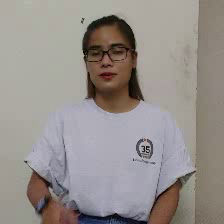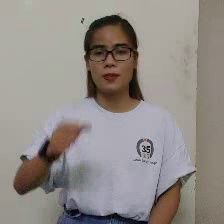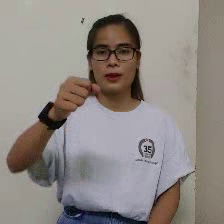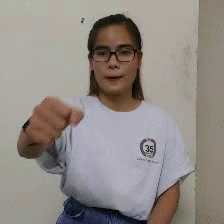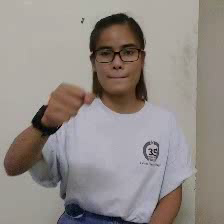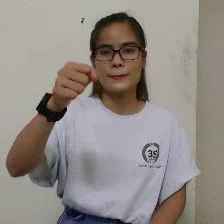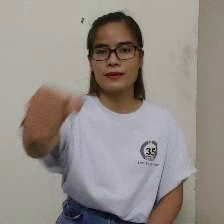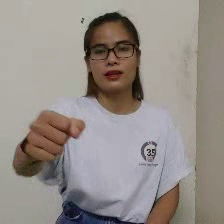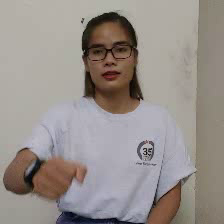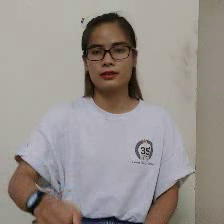Phỏng vấn